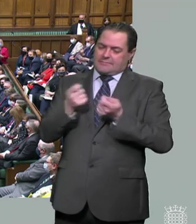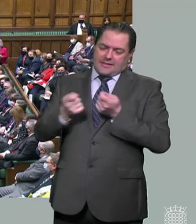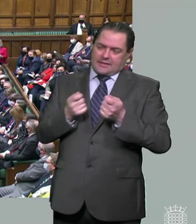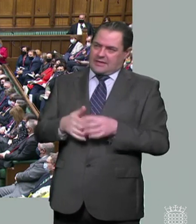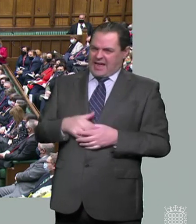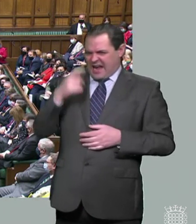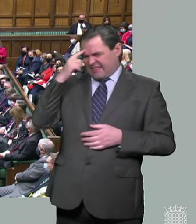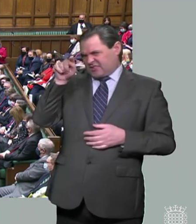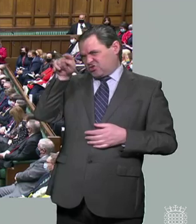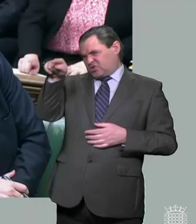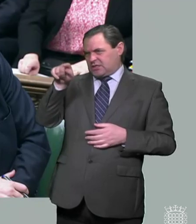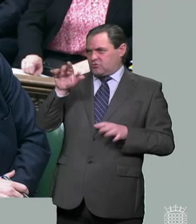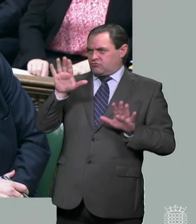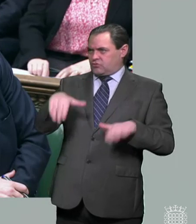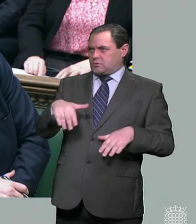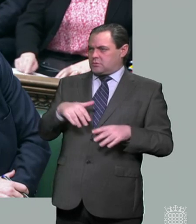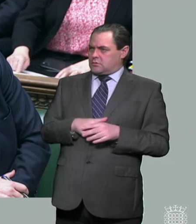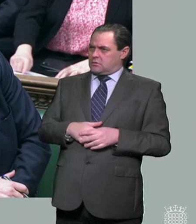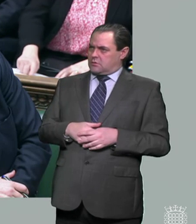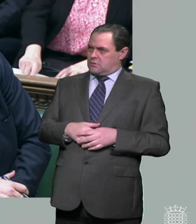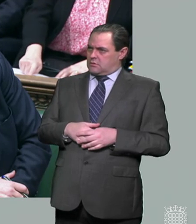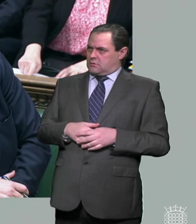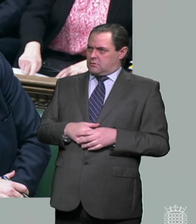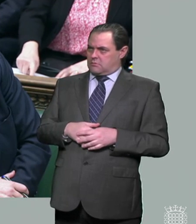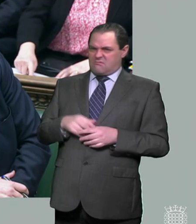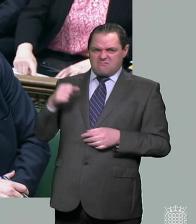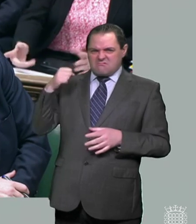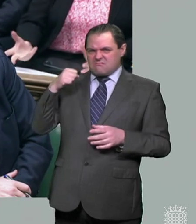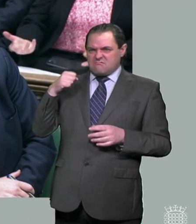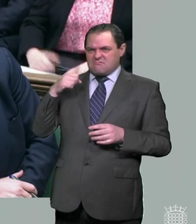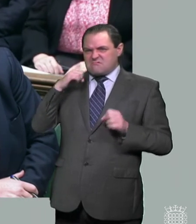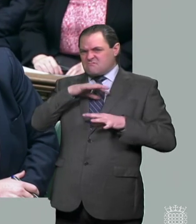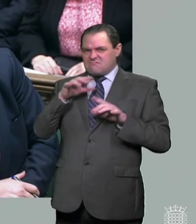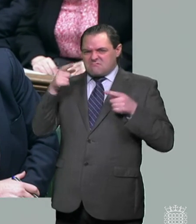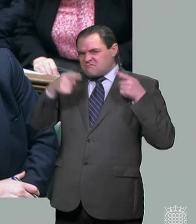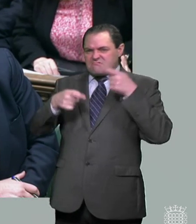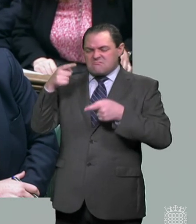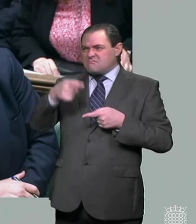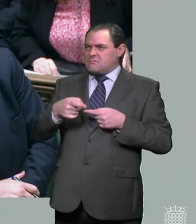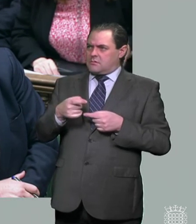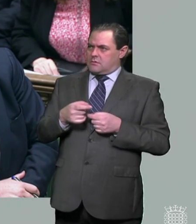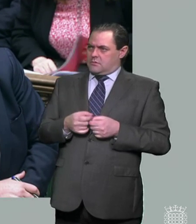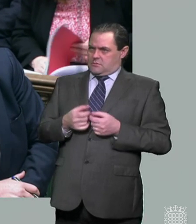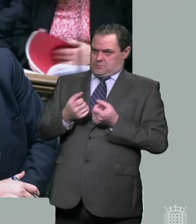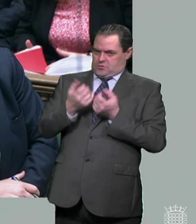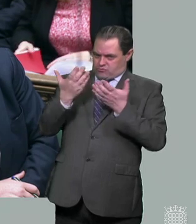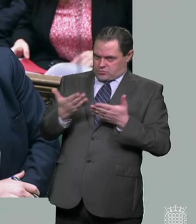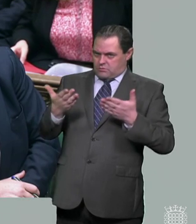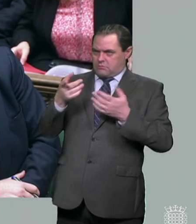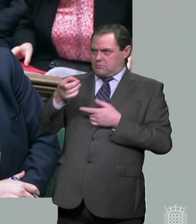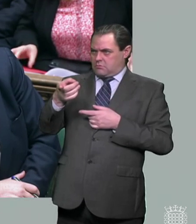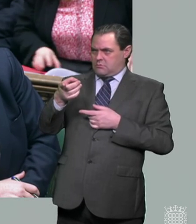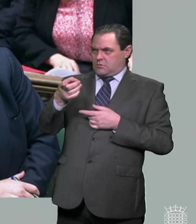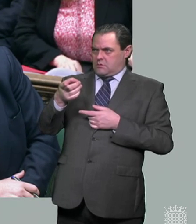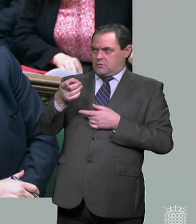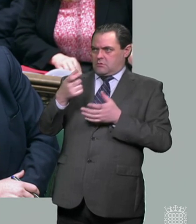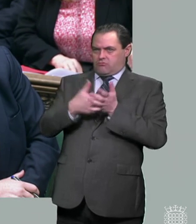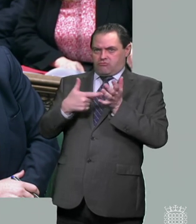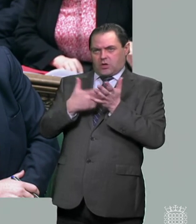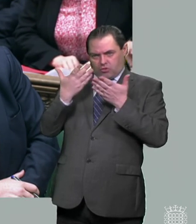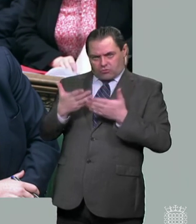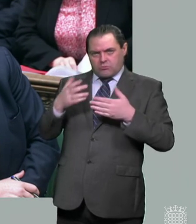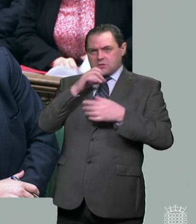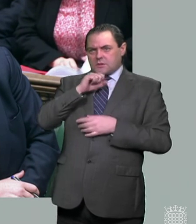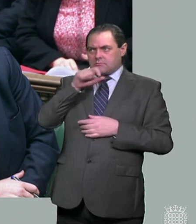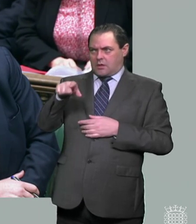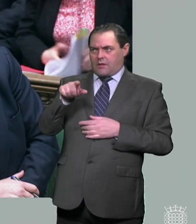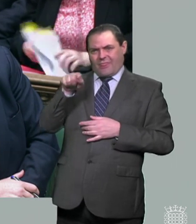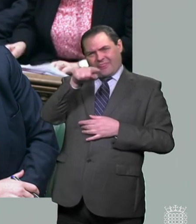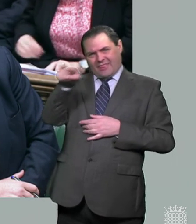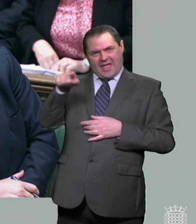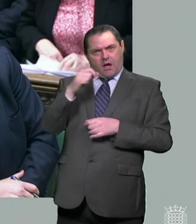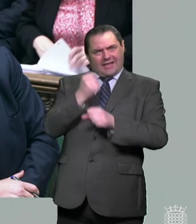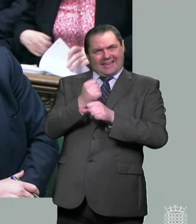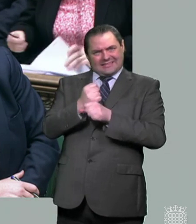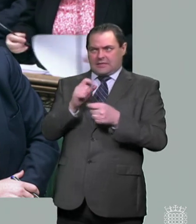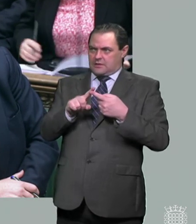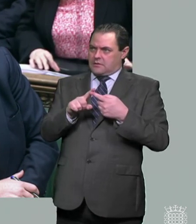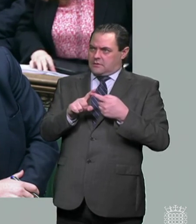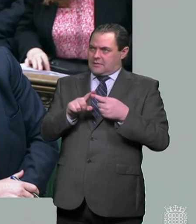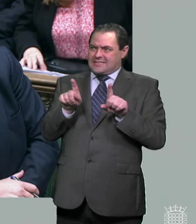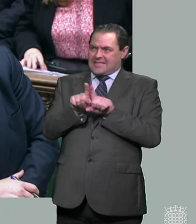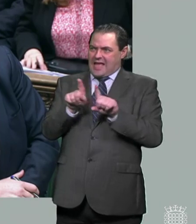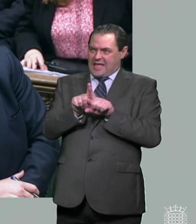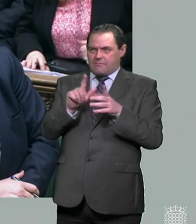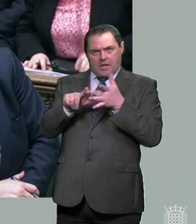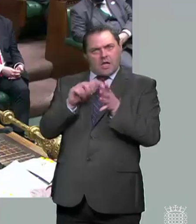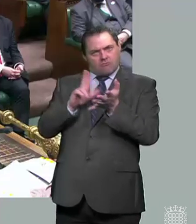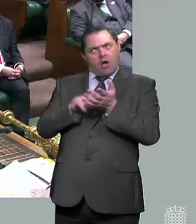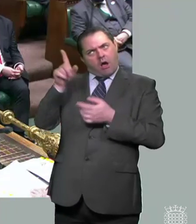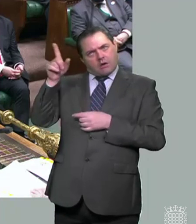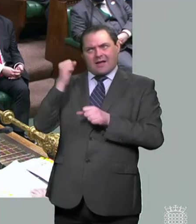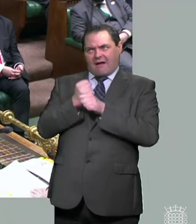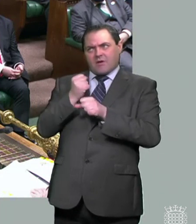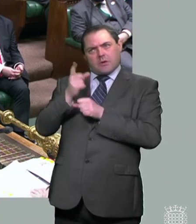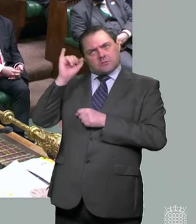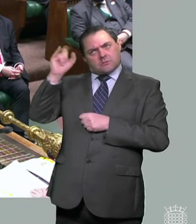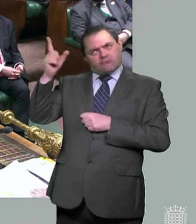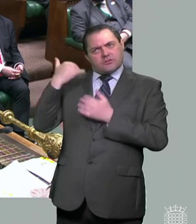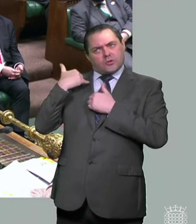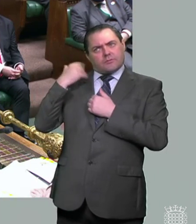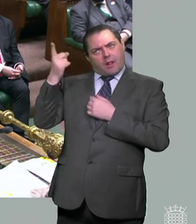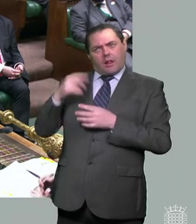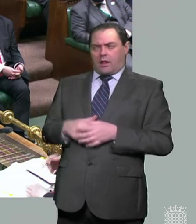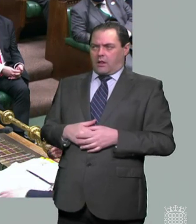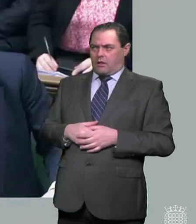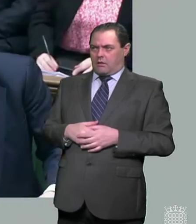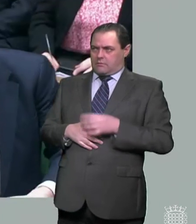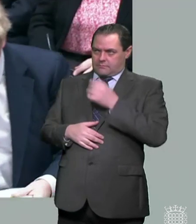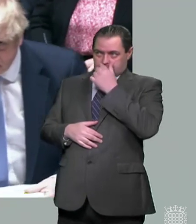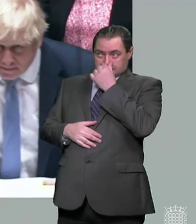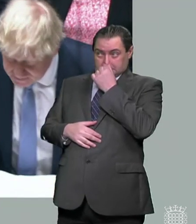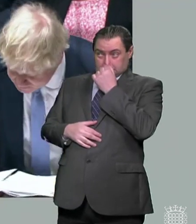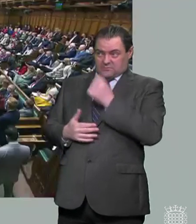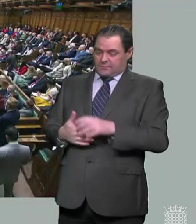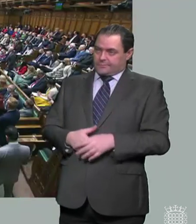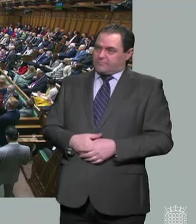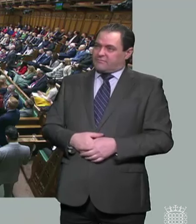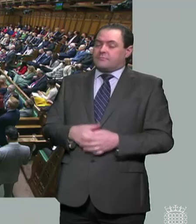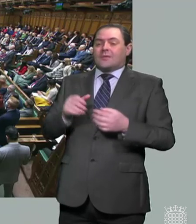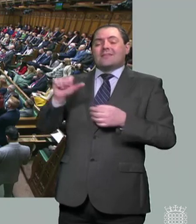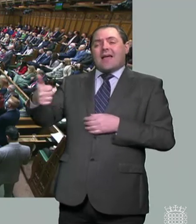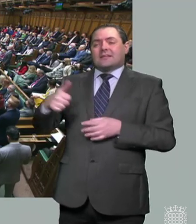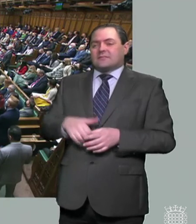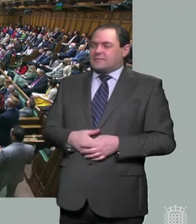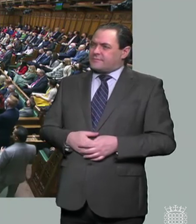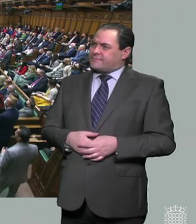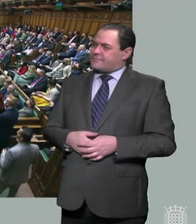I do not think that the honourable Lady should let the thugs and yobs who bullied and harassed the right honourable and learned Gentleman off the hook, because they are culpable, any more than she should let the Iranian Government off the hook, because they are culpable.